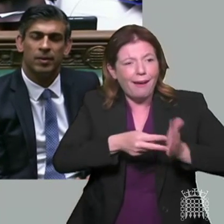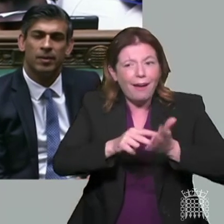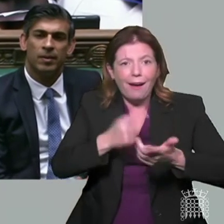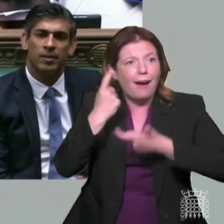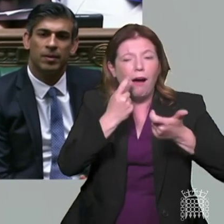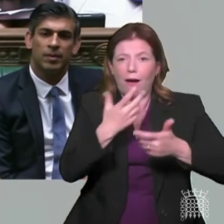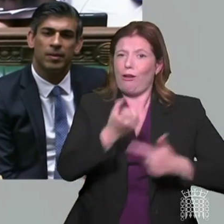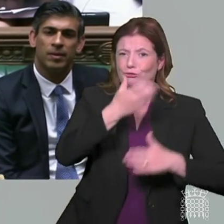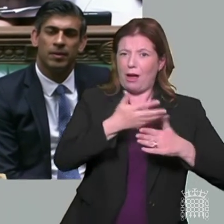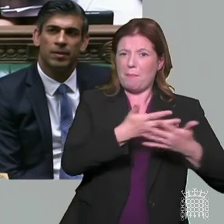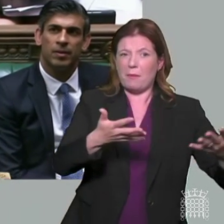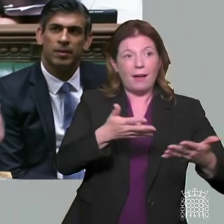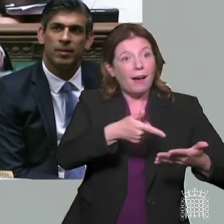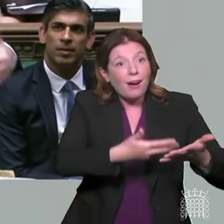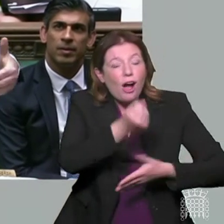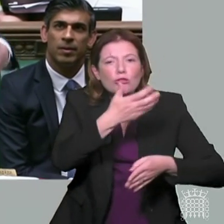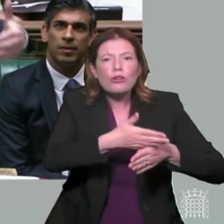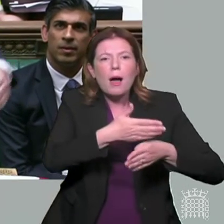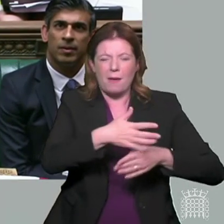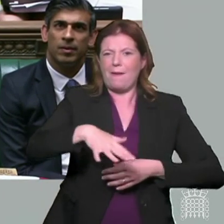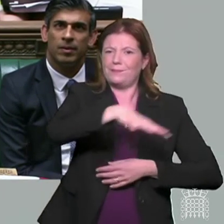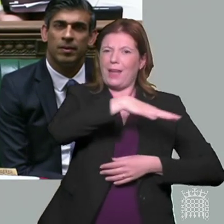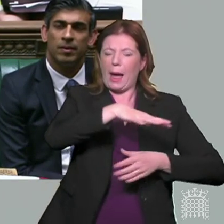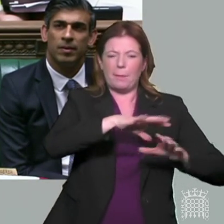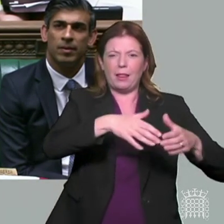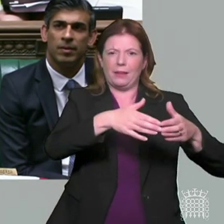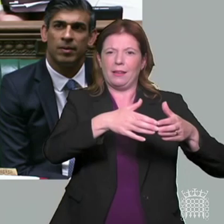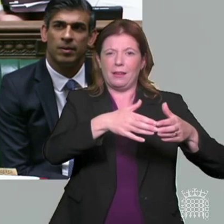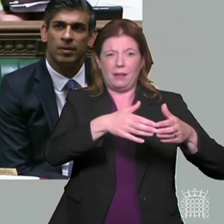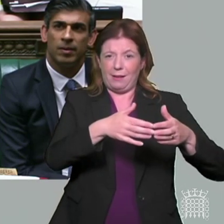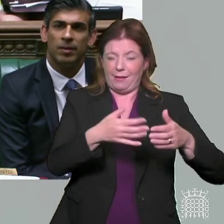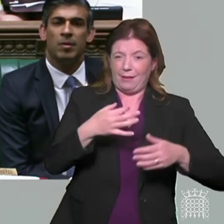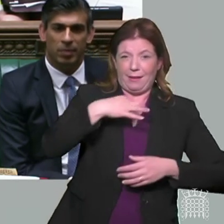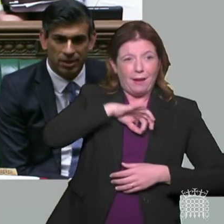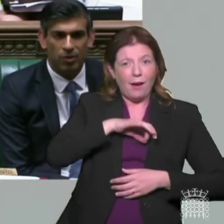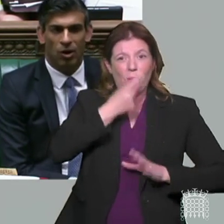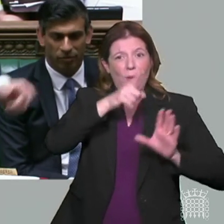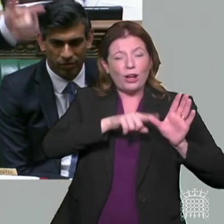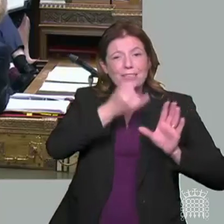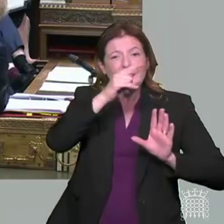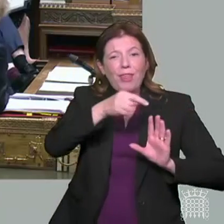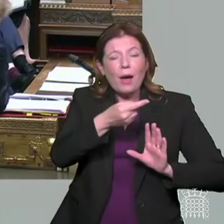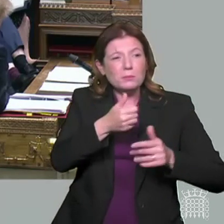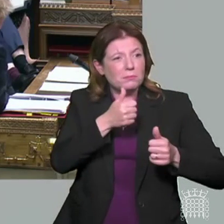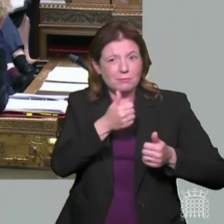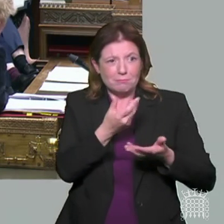It is because we get people into work that those families, those people, are £6,000 a year better off.